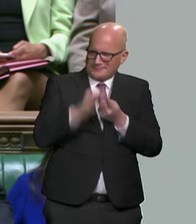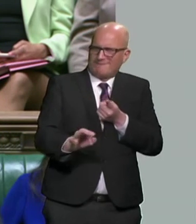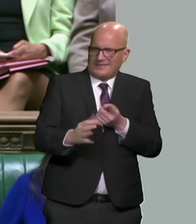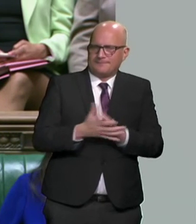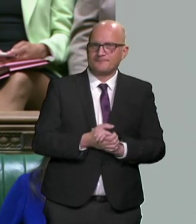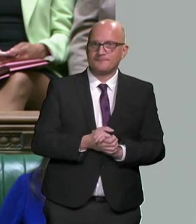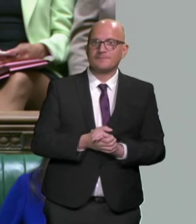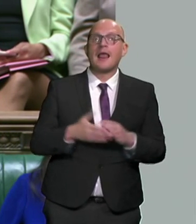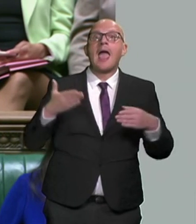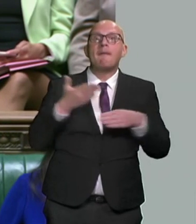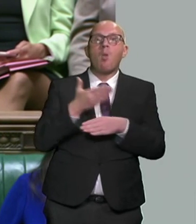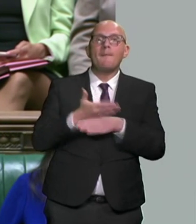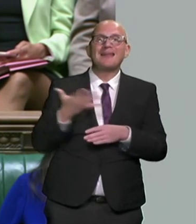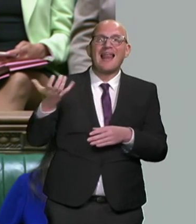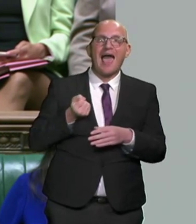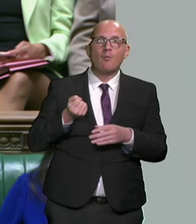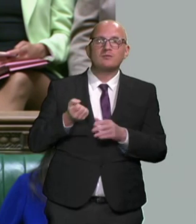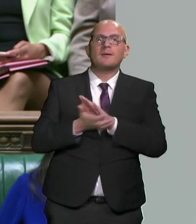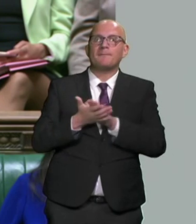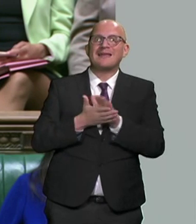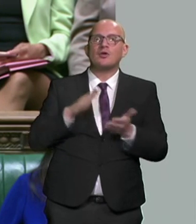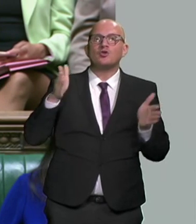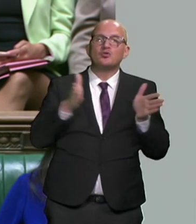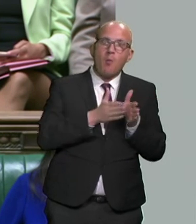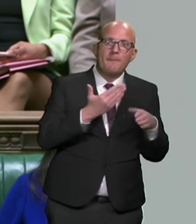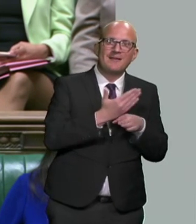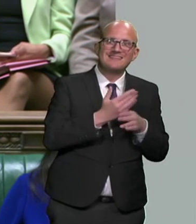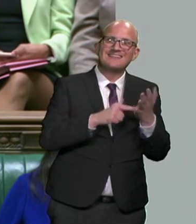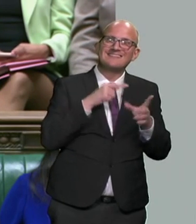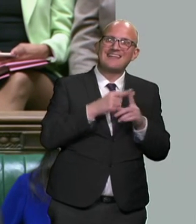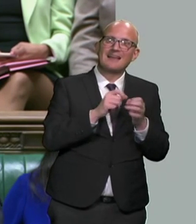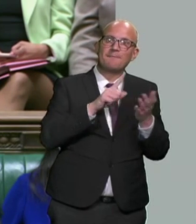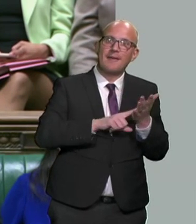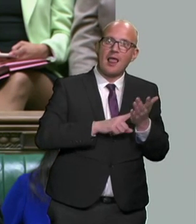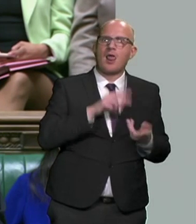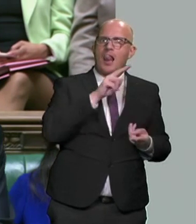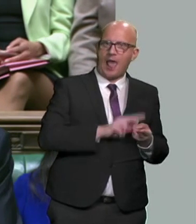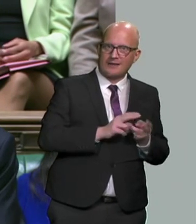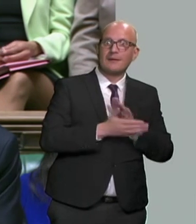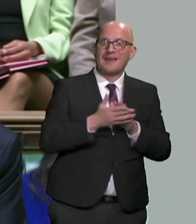The employment allowance cuts small businesses’ tax bills, making it cheaper to employ workers.